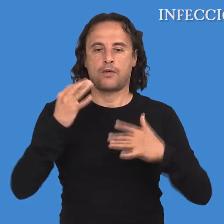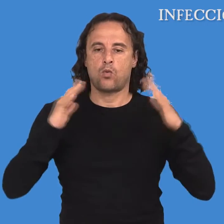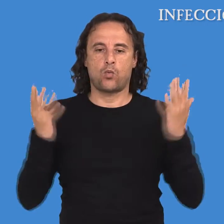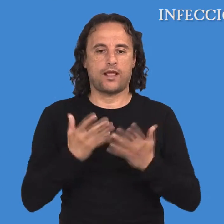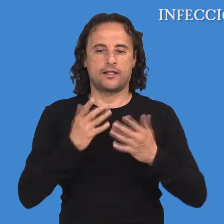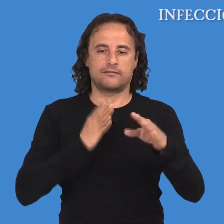urgente